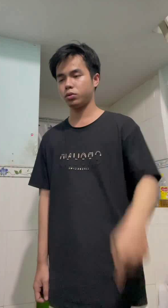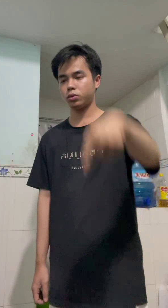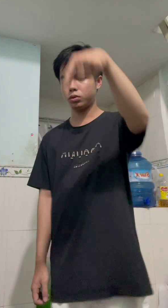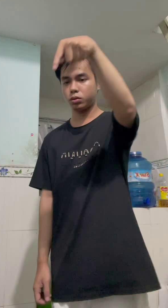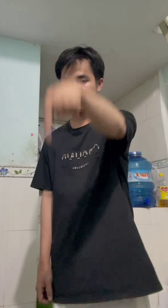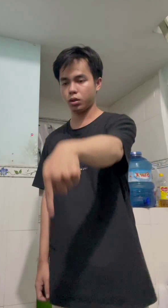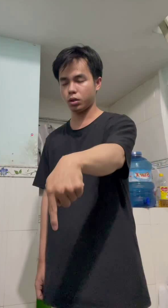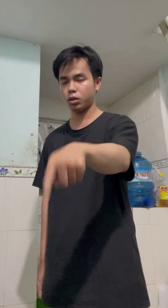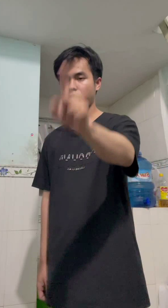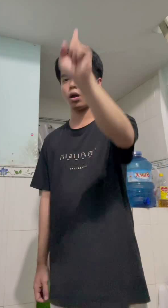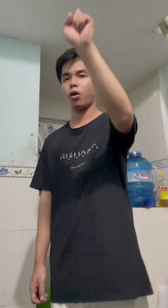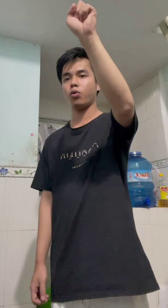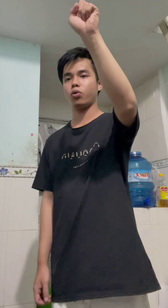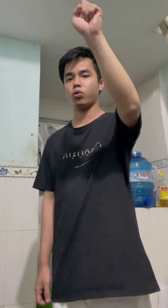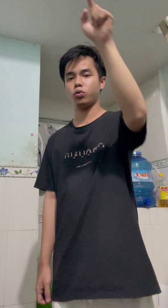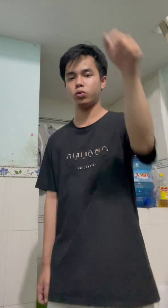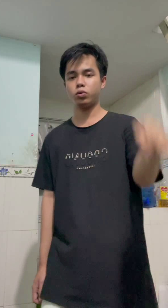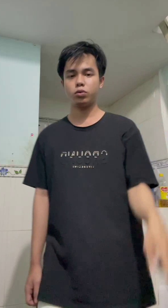di dau